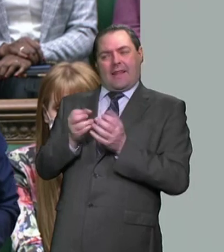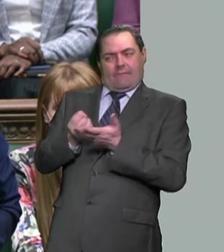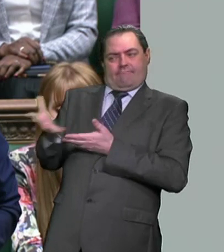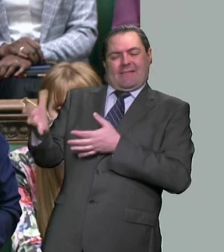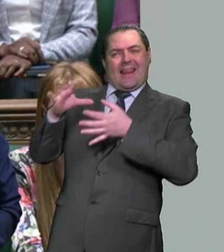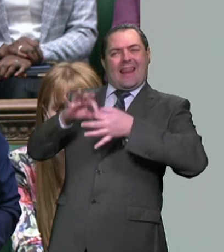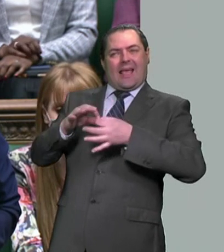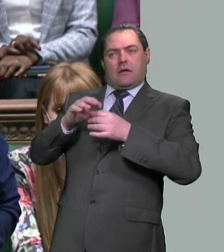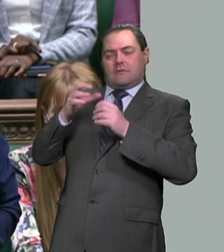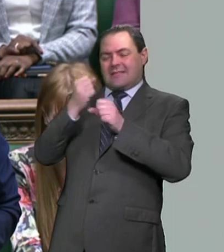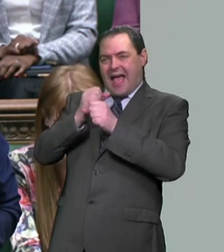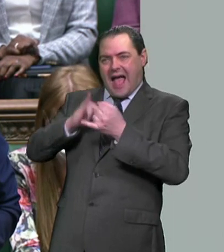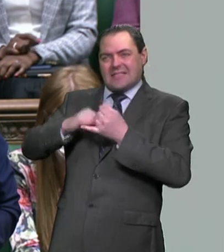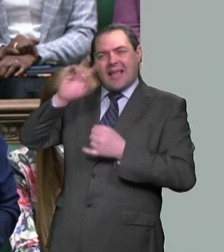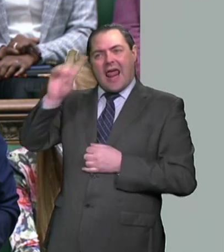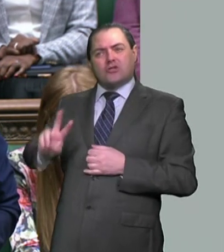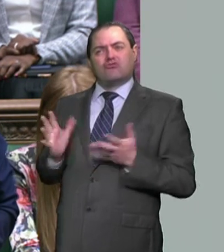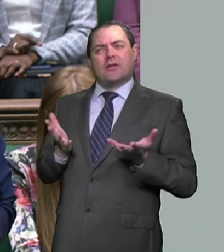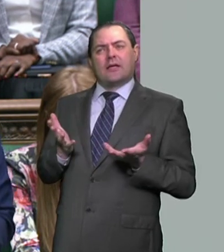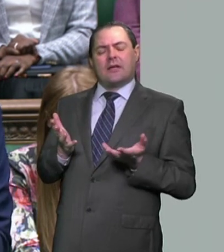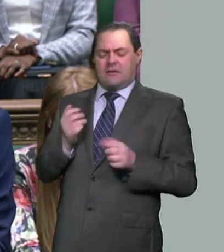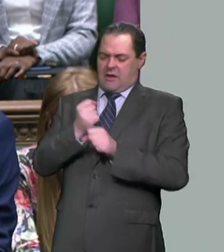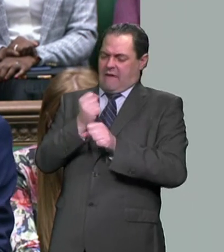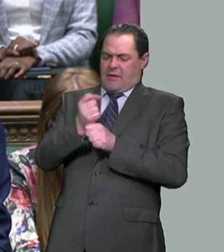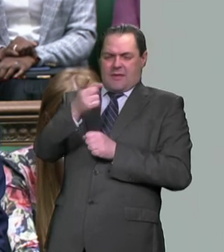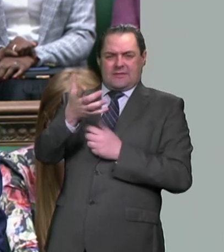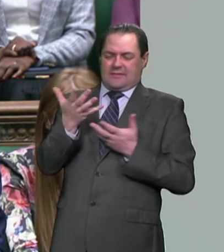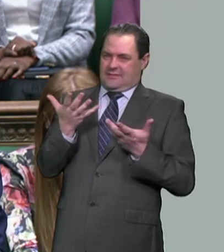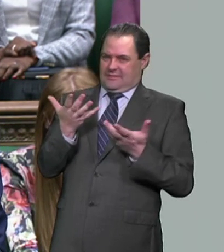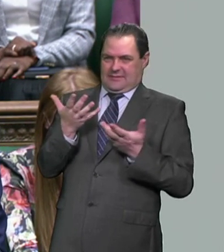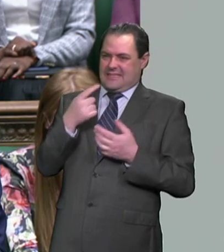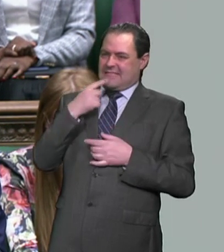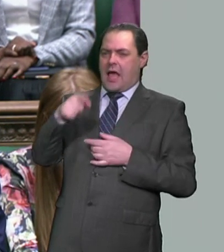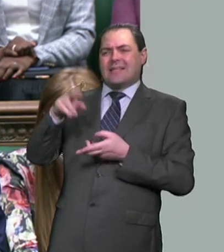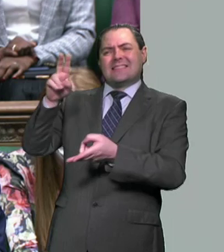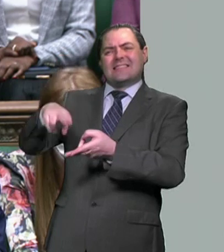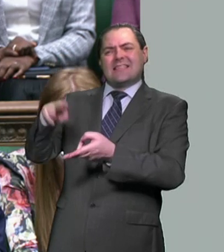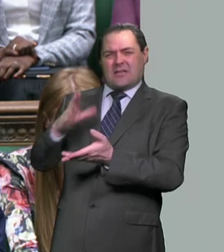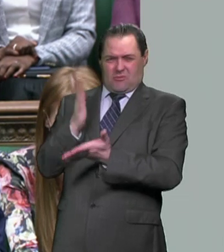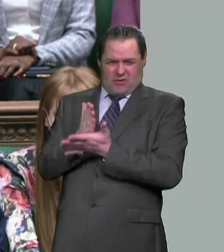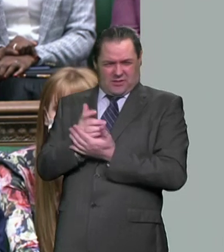The Government are insulting people’s intelligence by pretending they are giving them a discount.